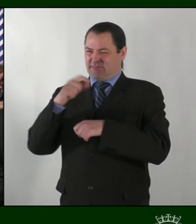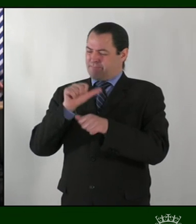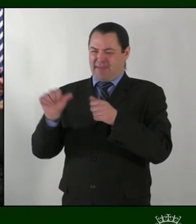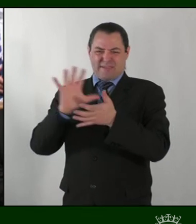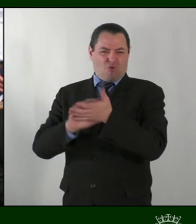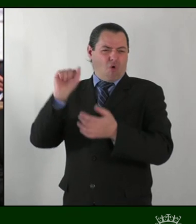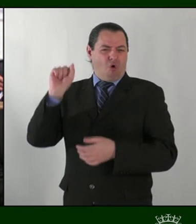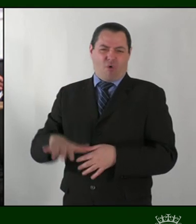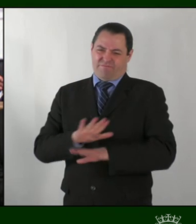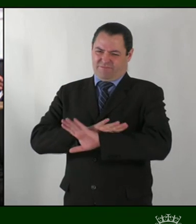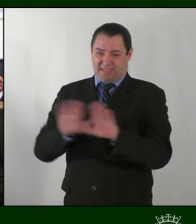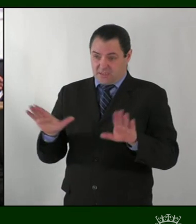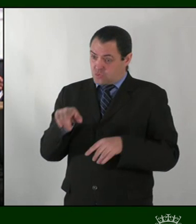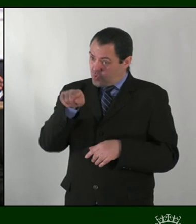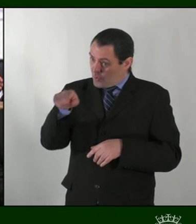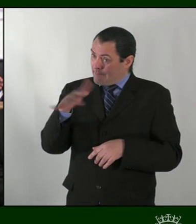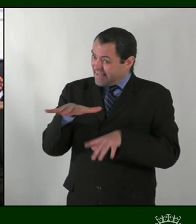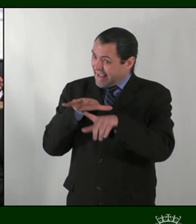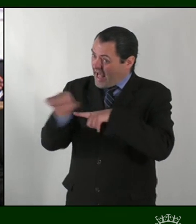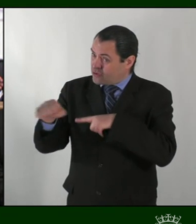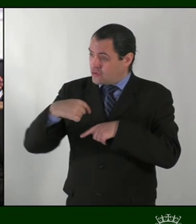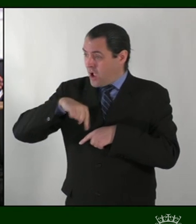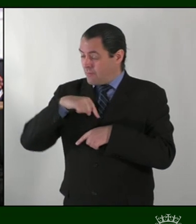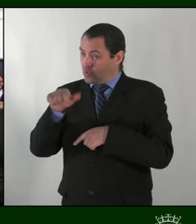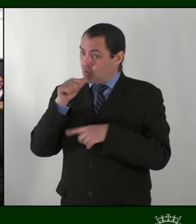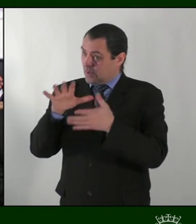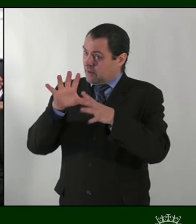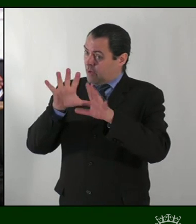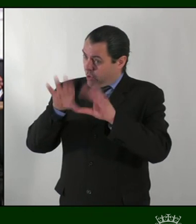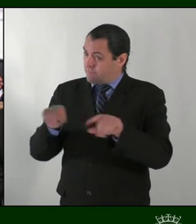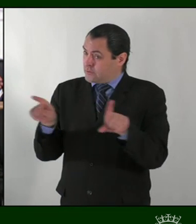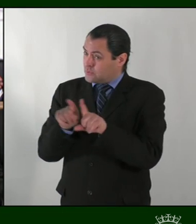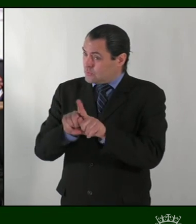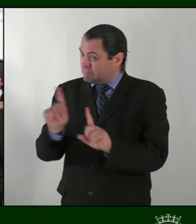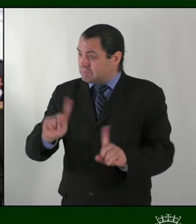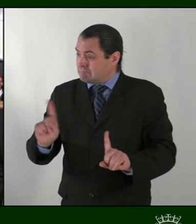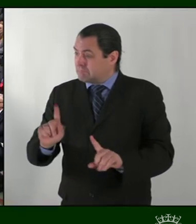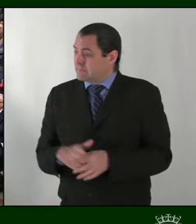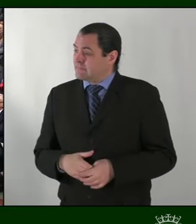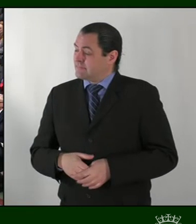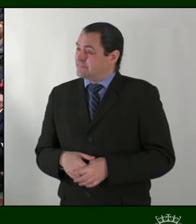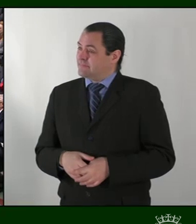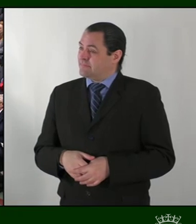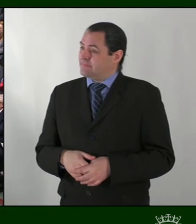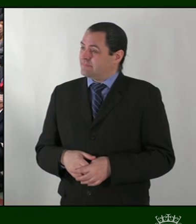I wonder whether the Prime Minister has caught up with us. Will he announce today whether the expressway has finally been put to rest and scrapped?